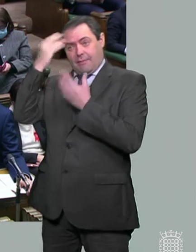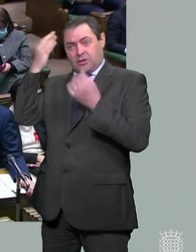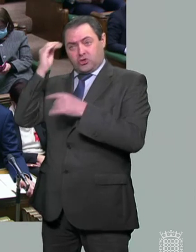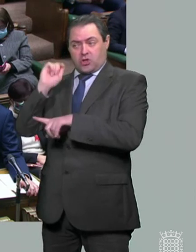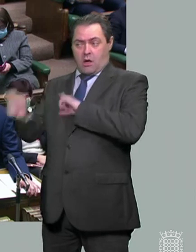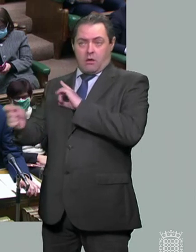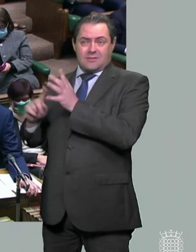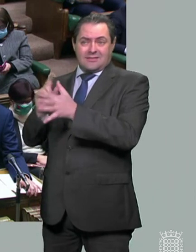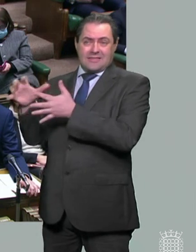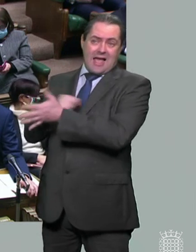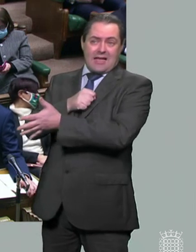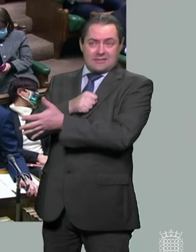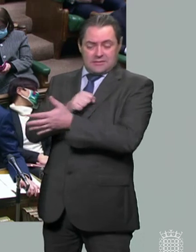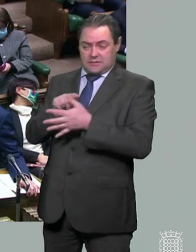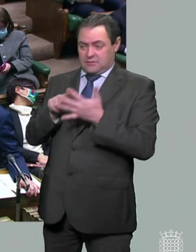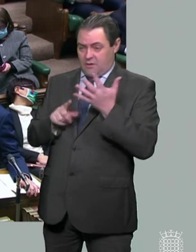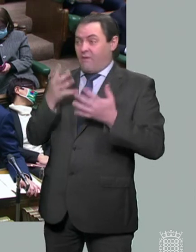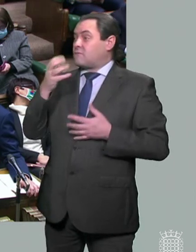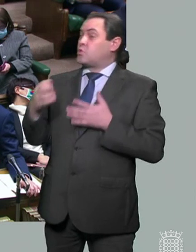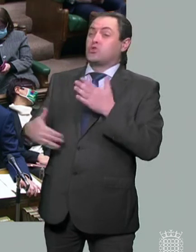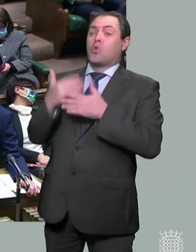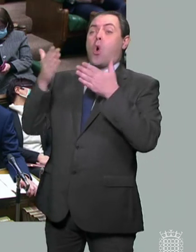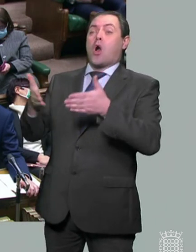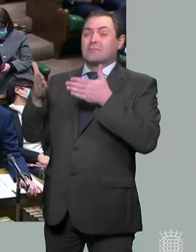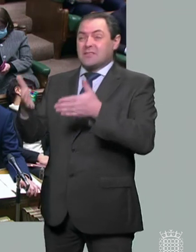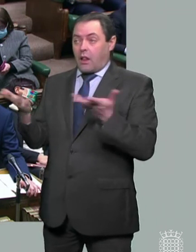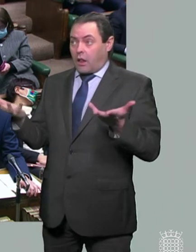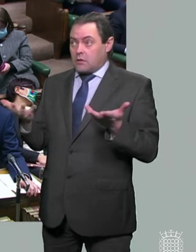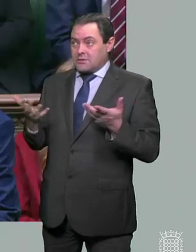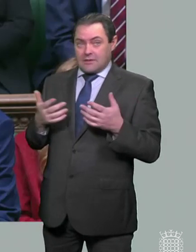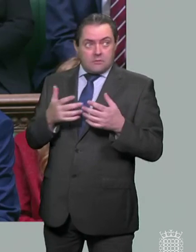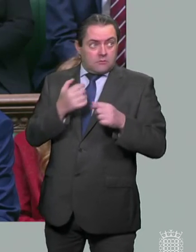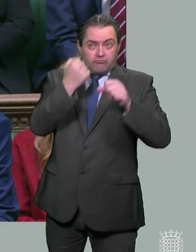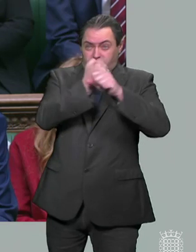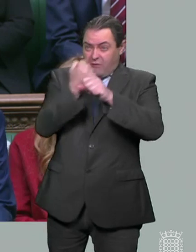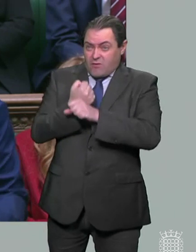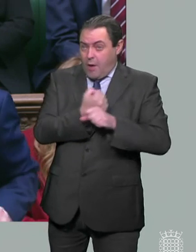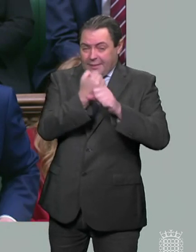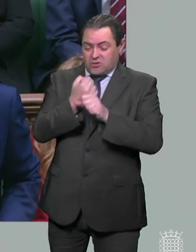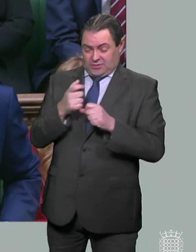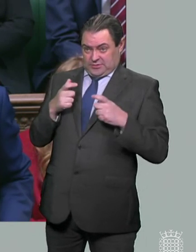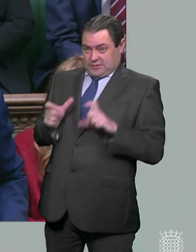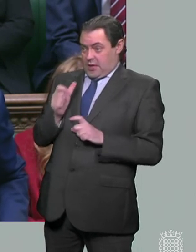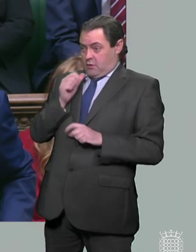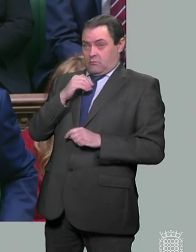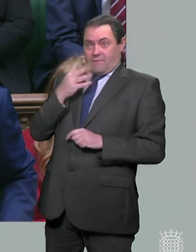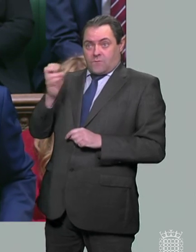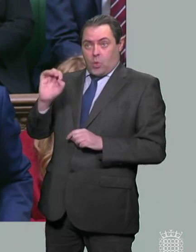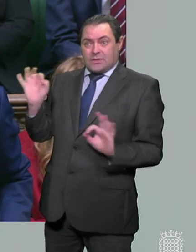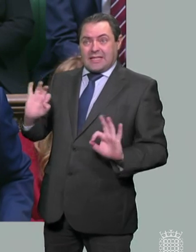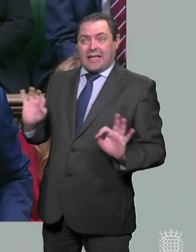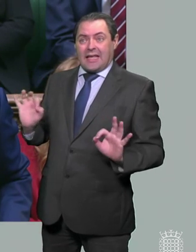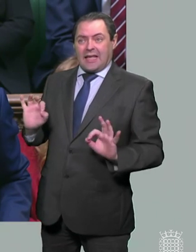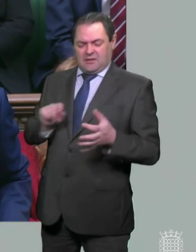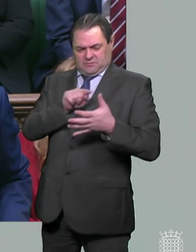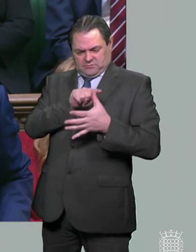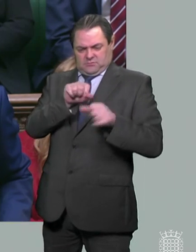He promised 40 new hospitals, but even if we count the paint jobs, his own watchdog says he cannot deliver it.